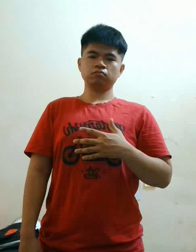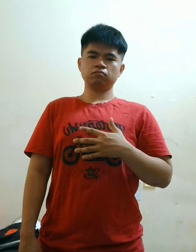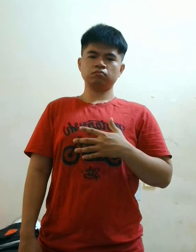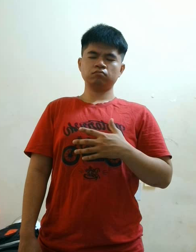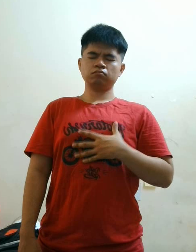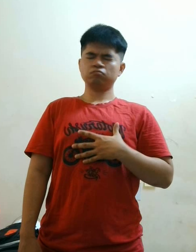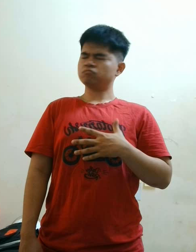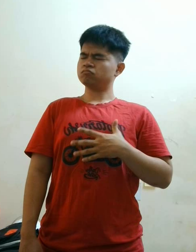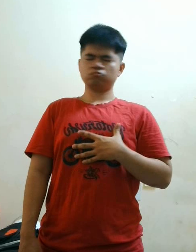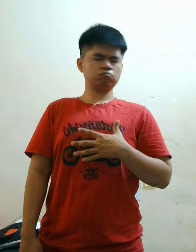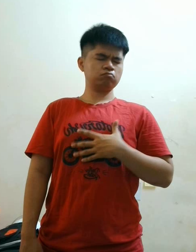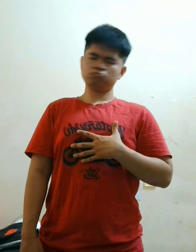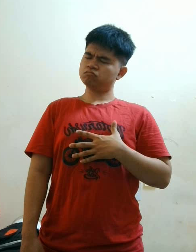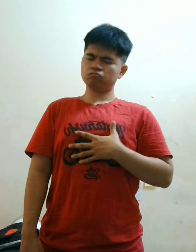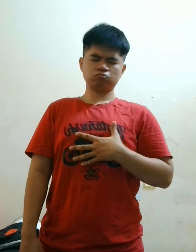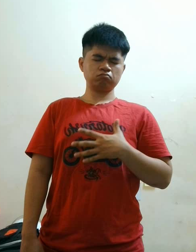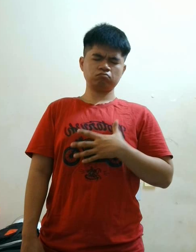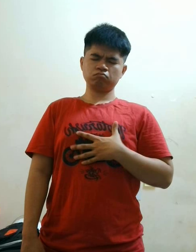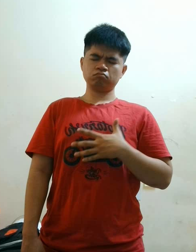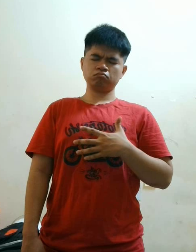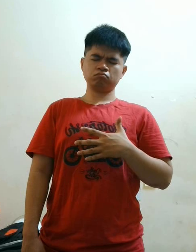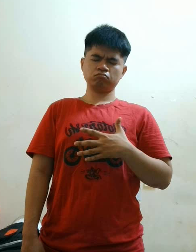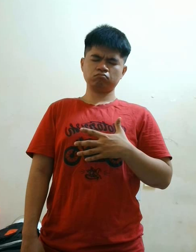khong thich